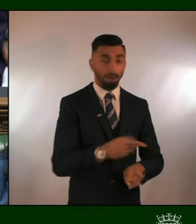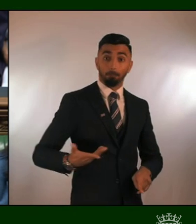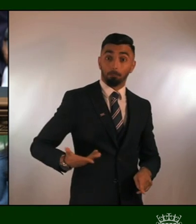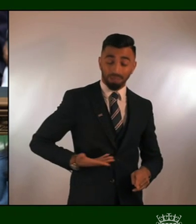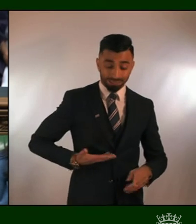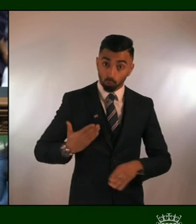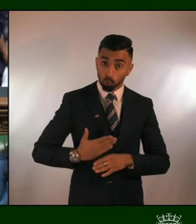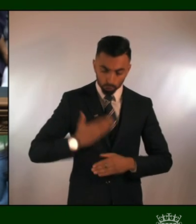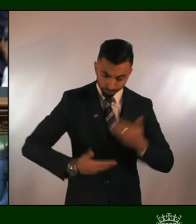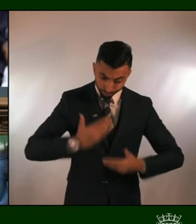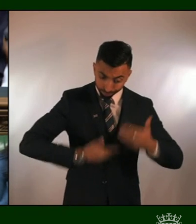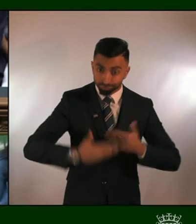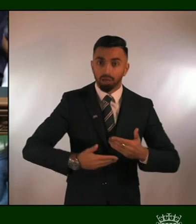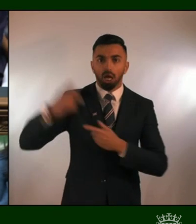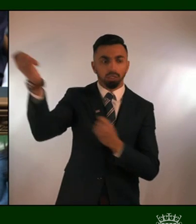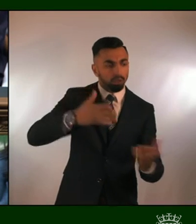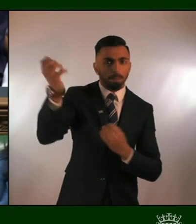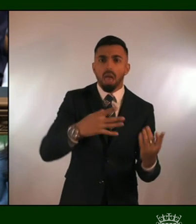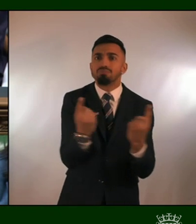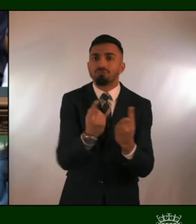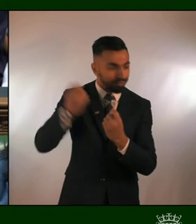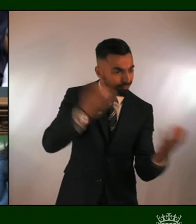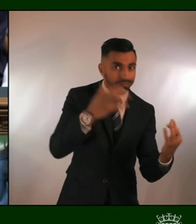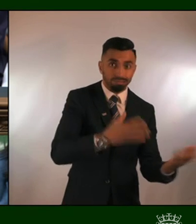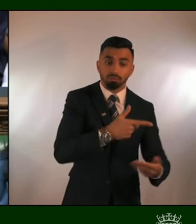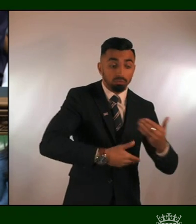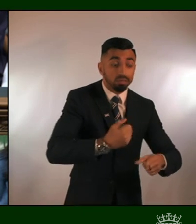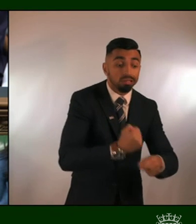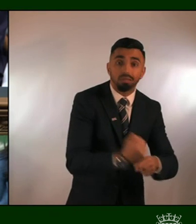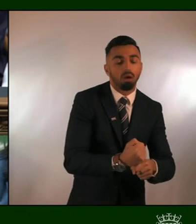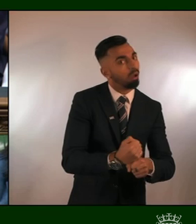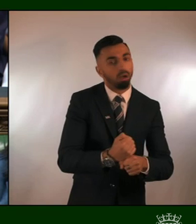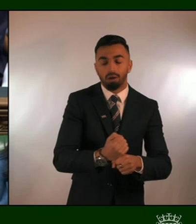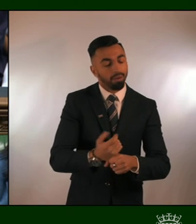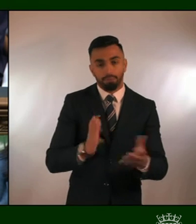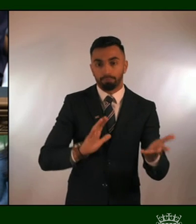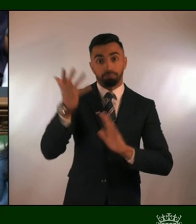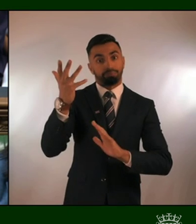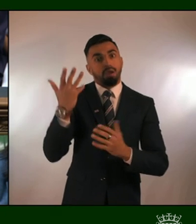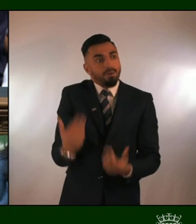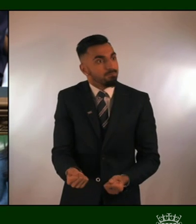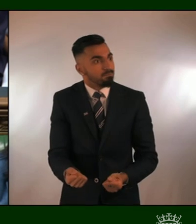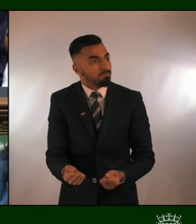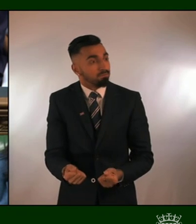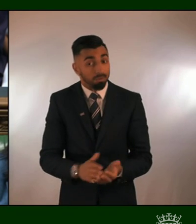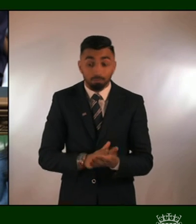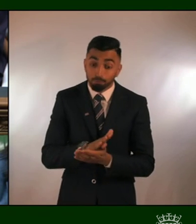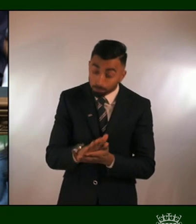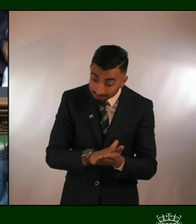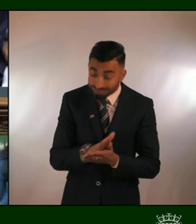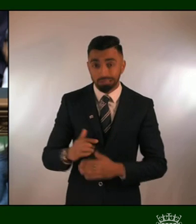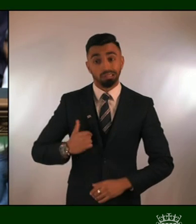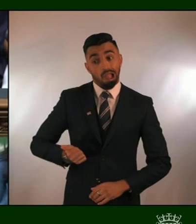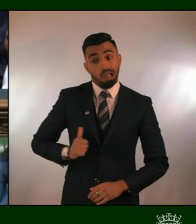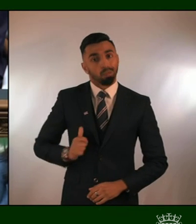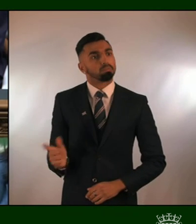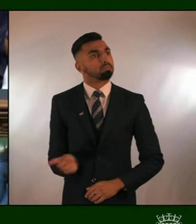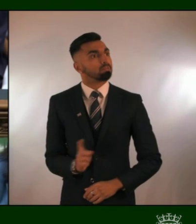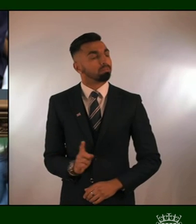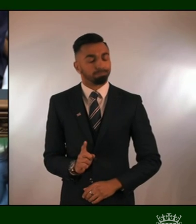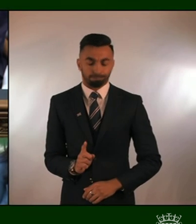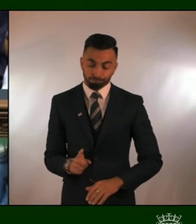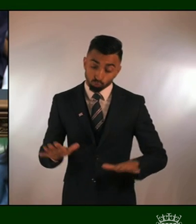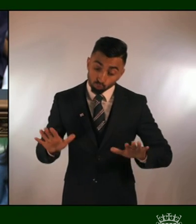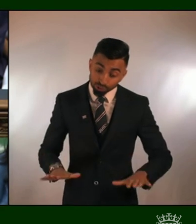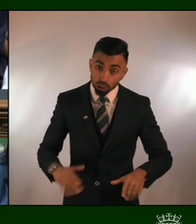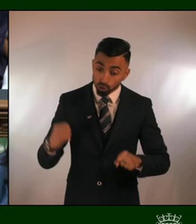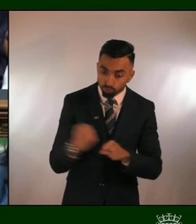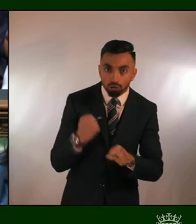This combination of people being unable to work and businesses being unable to access goods will mean that, for a period, our productive capacity will shrink.